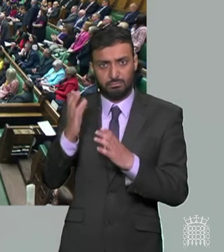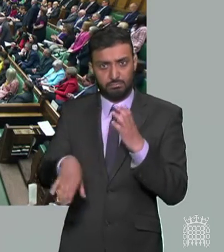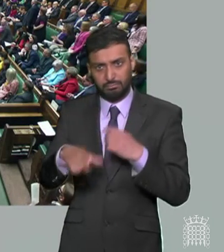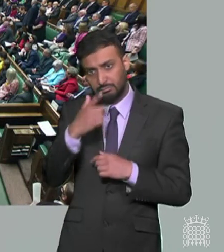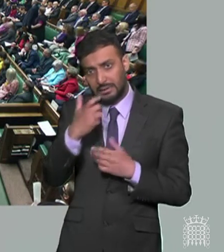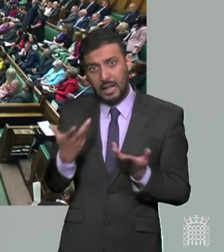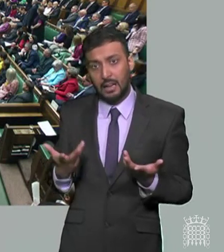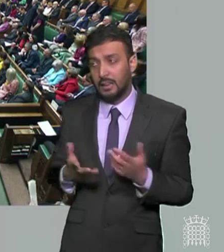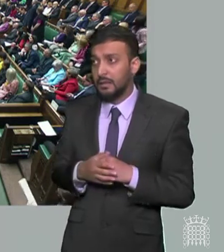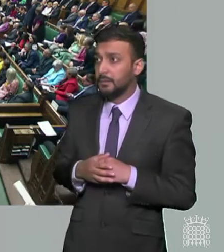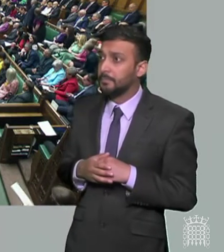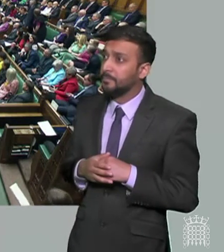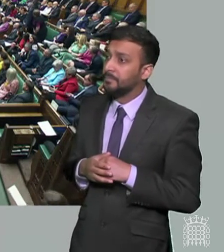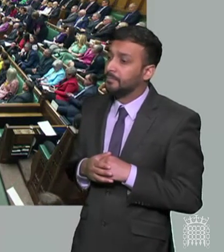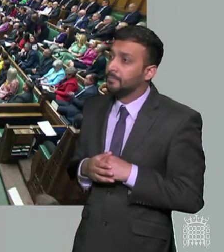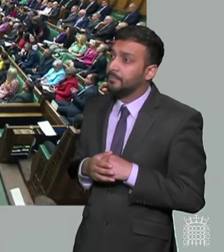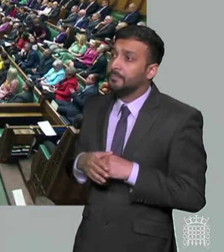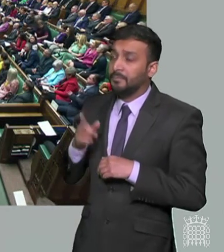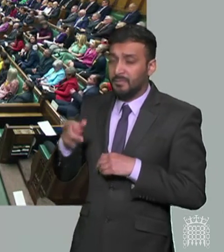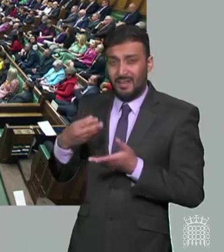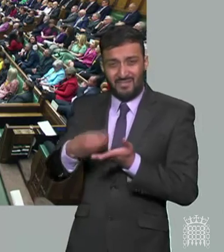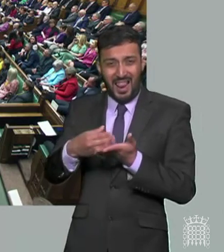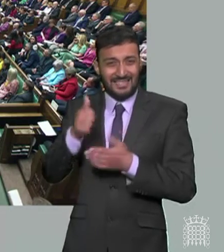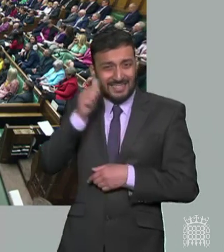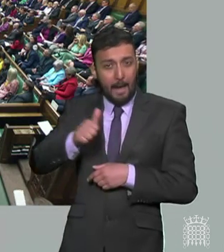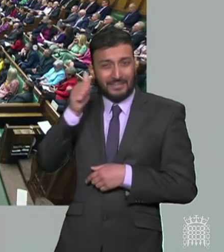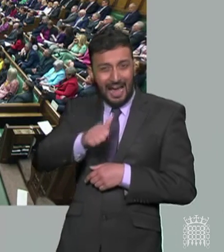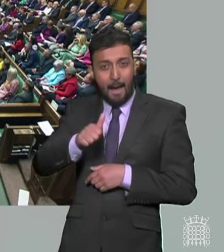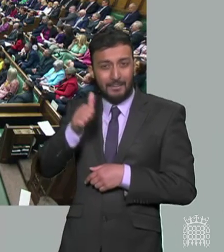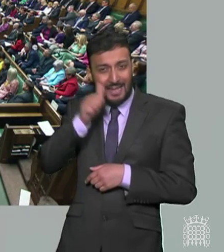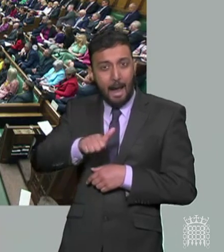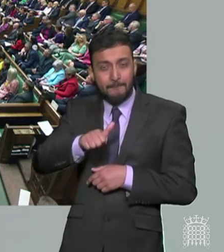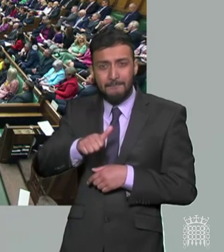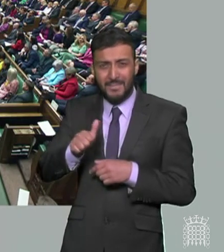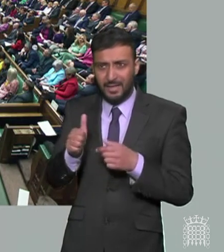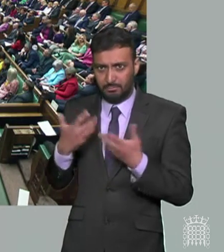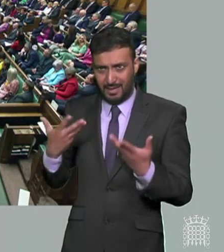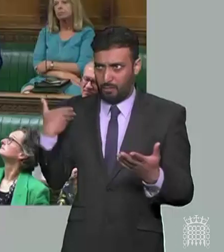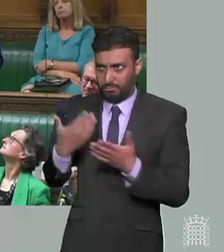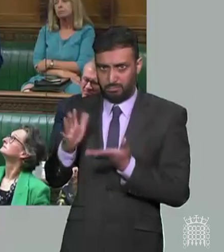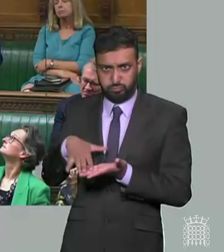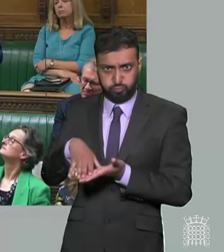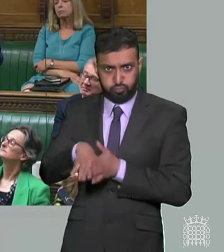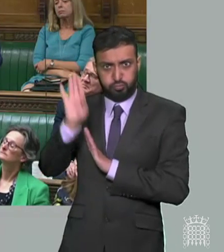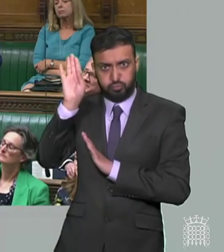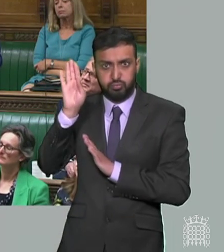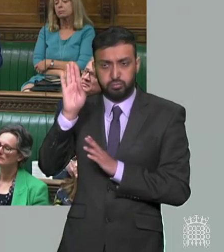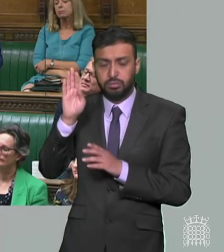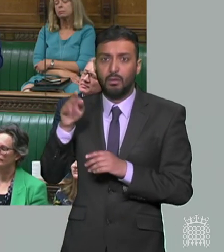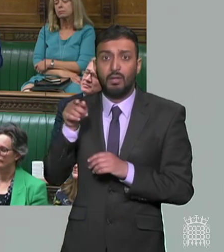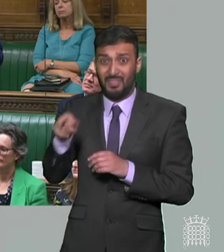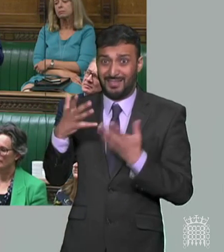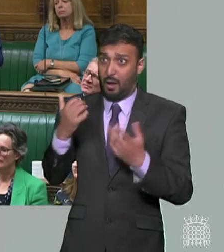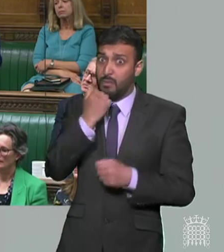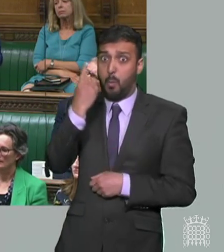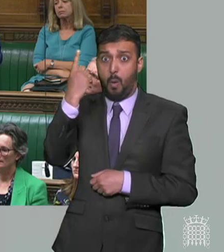7. Financial scams have increased dramatically in recent years and are now the most common form of crime, harming millions of families every year.